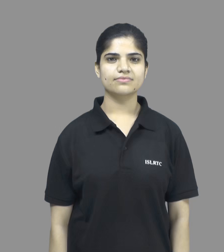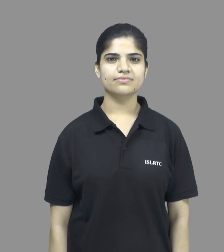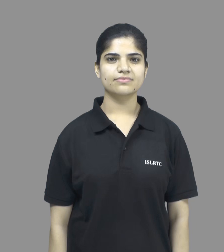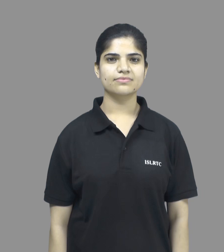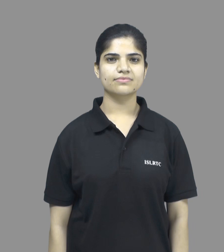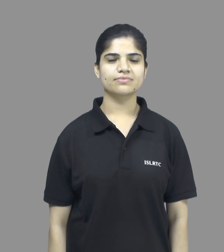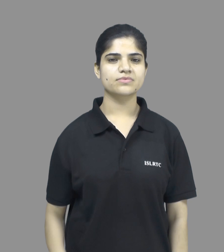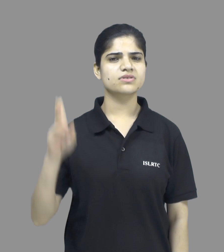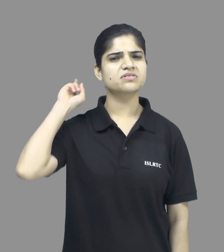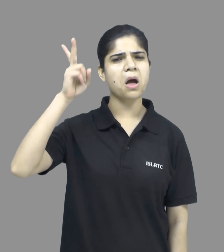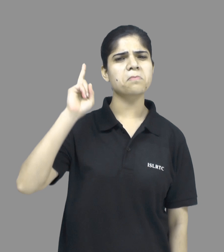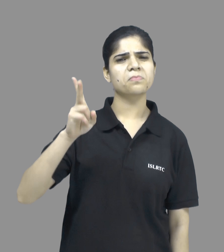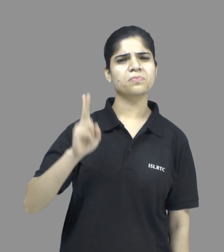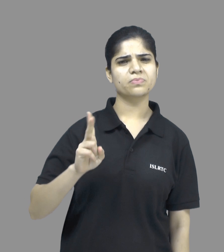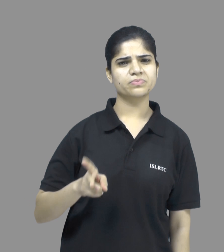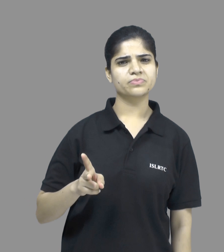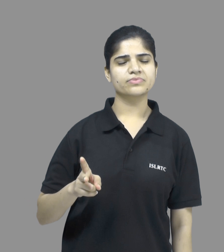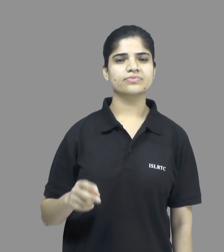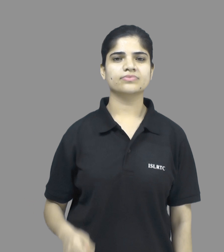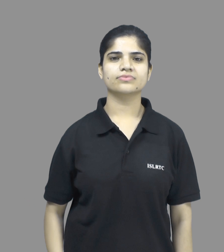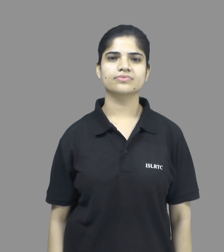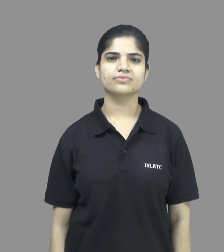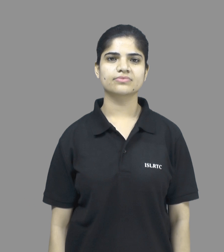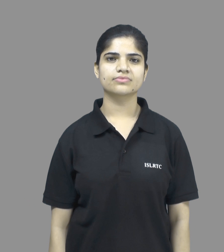Same